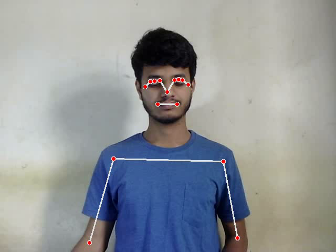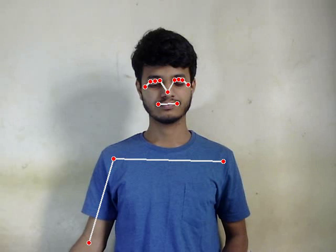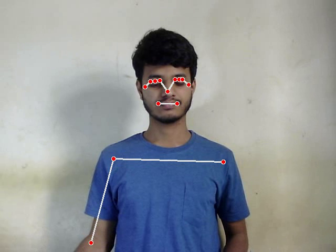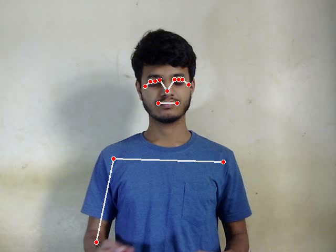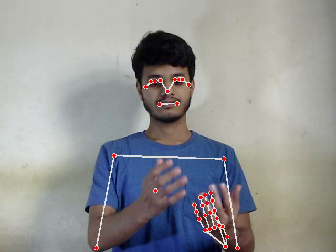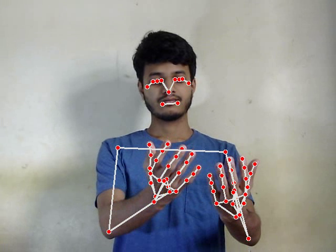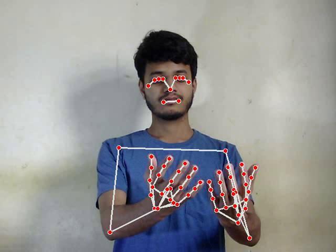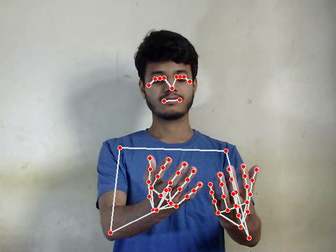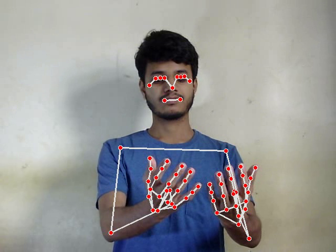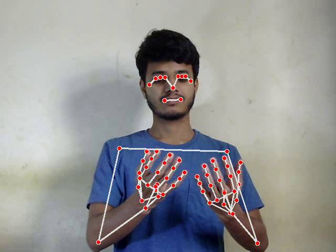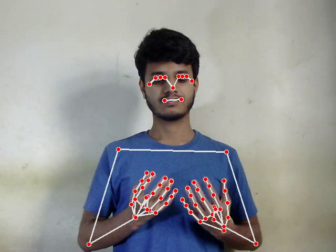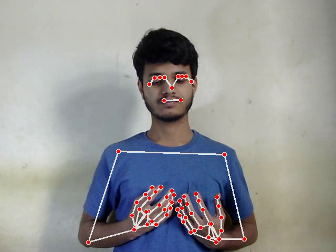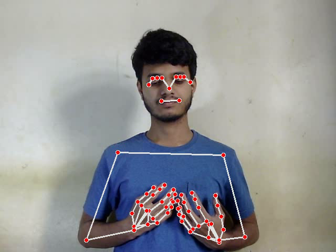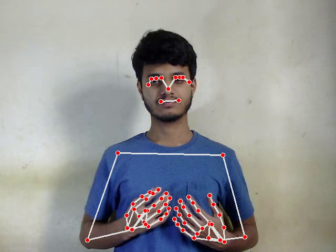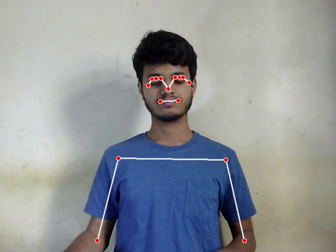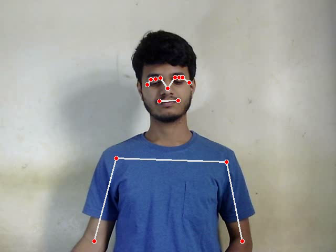want